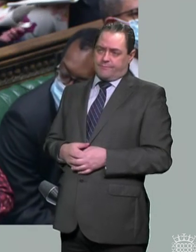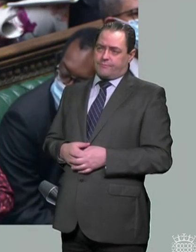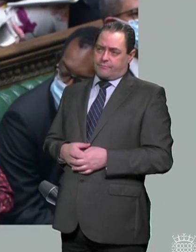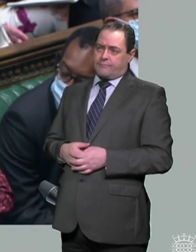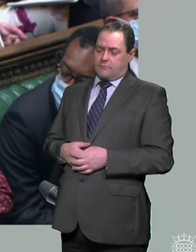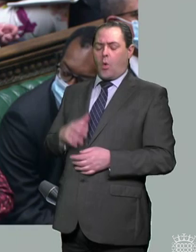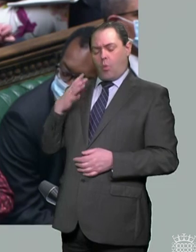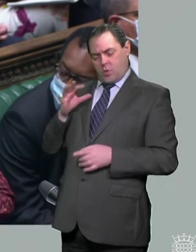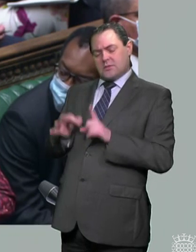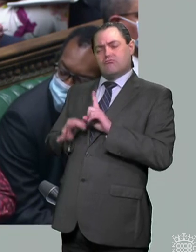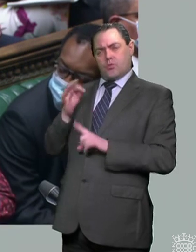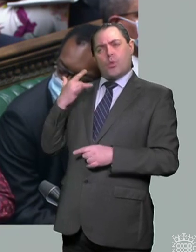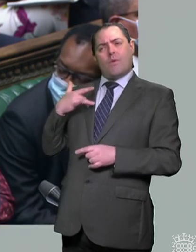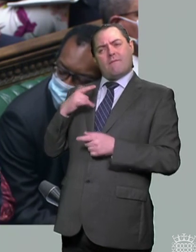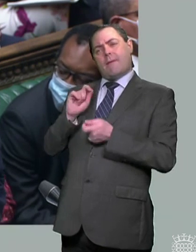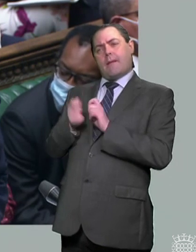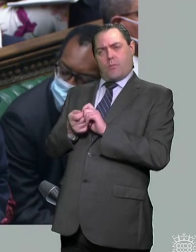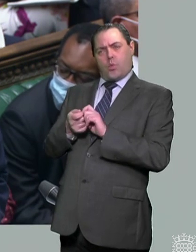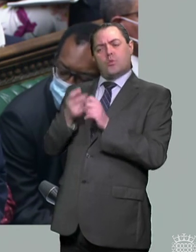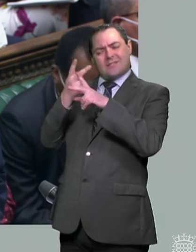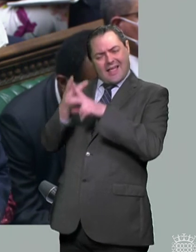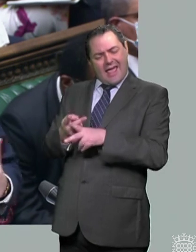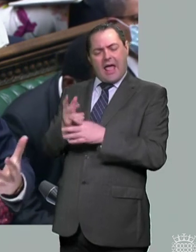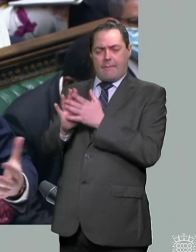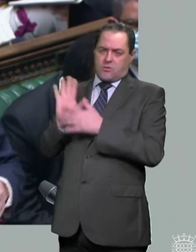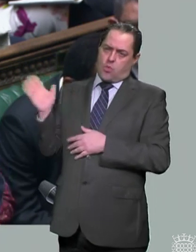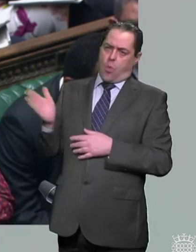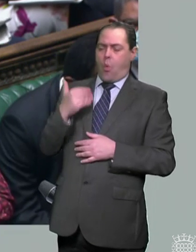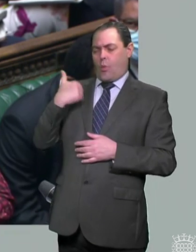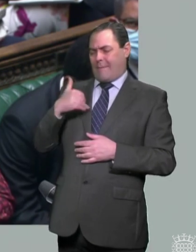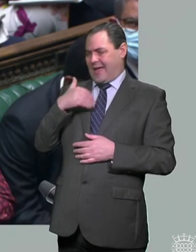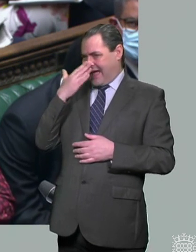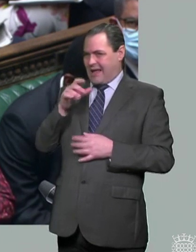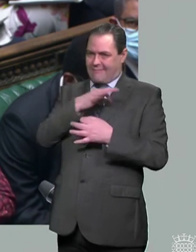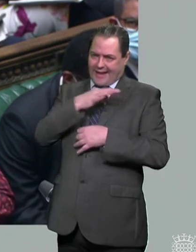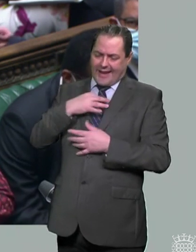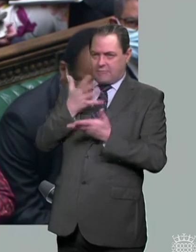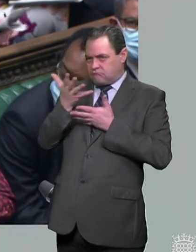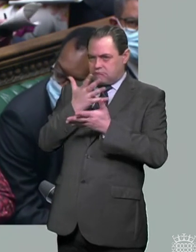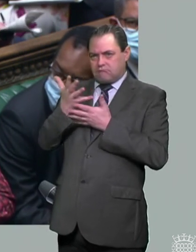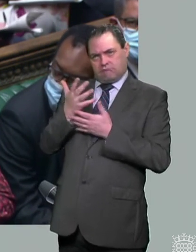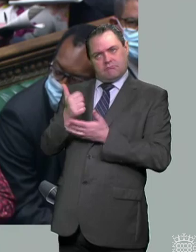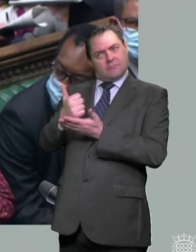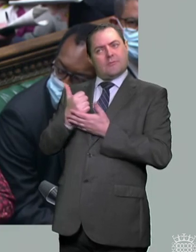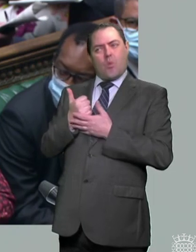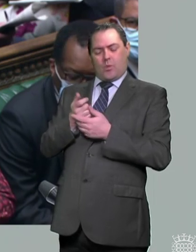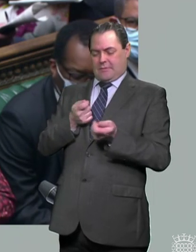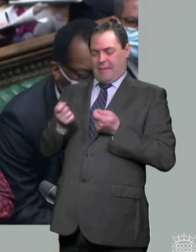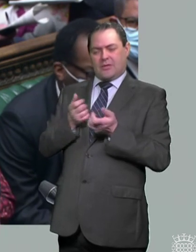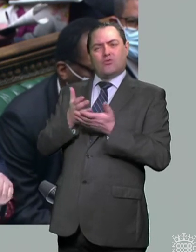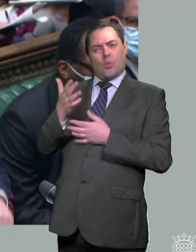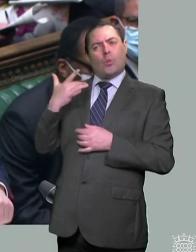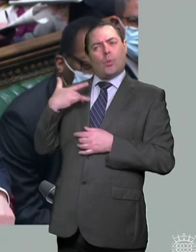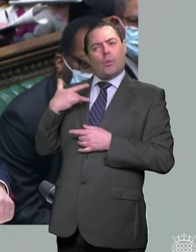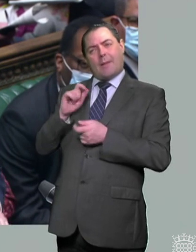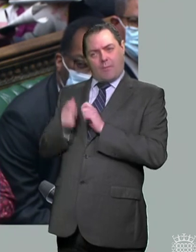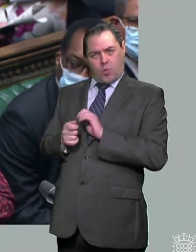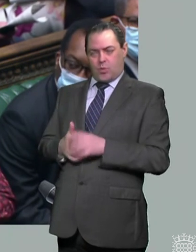We are committed to improving menopause care so that all women can have access to the support that they need to manage the symptoms.